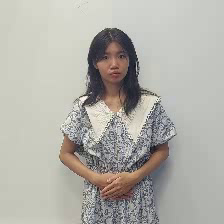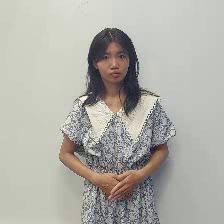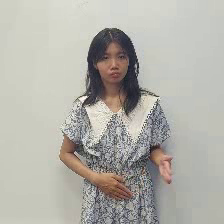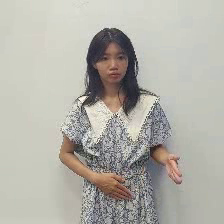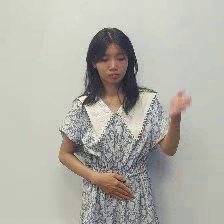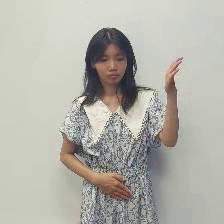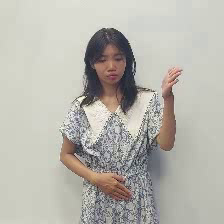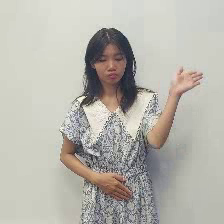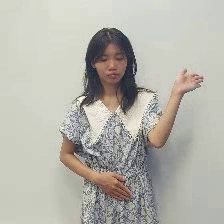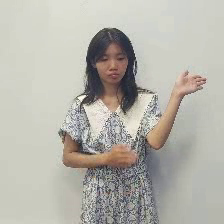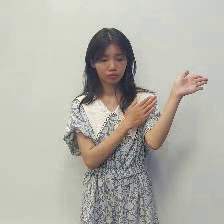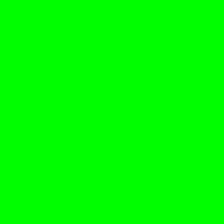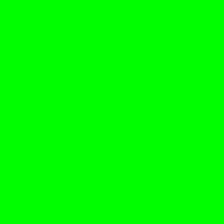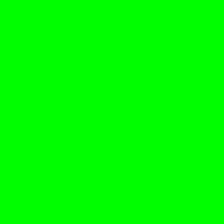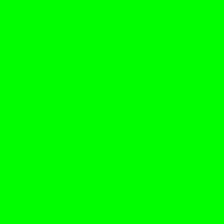Rẽ trái